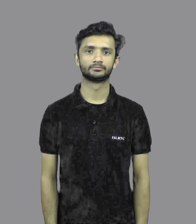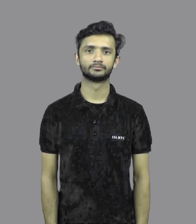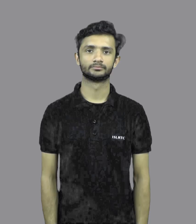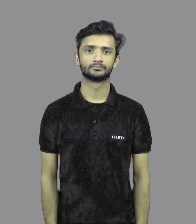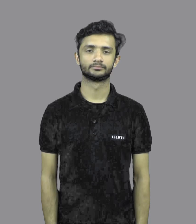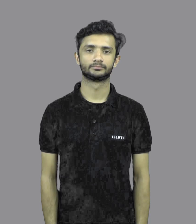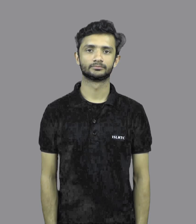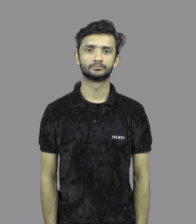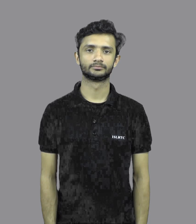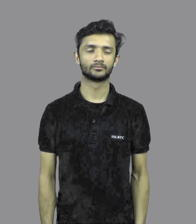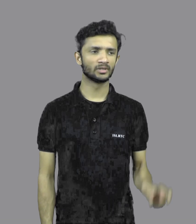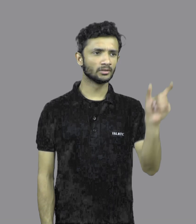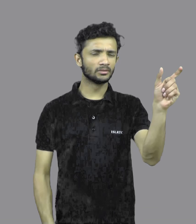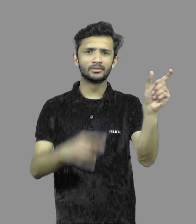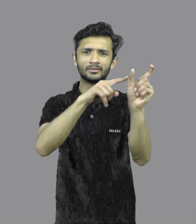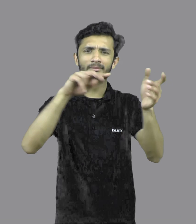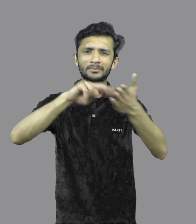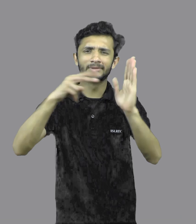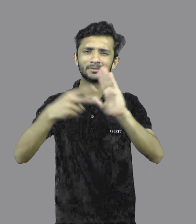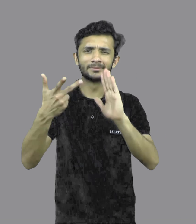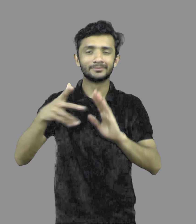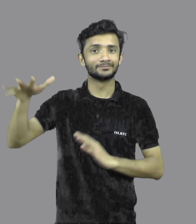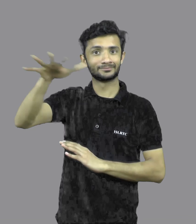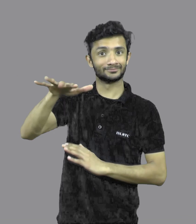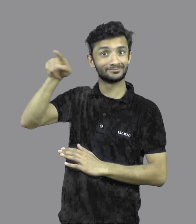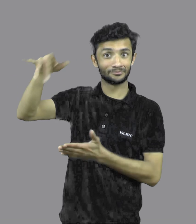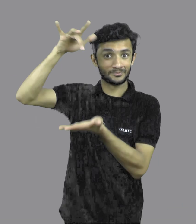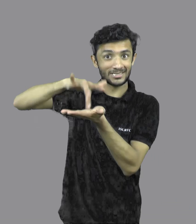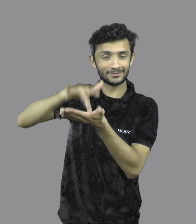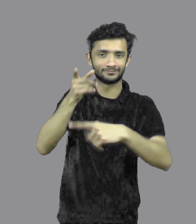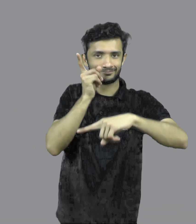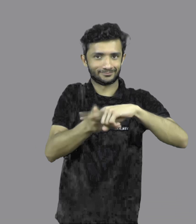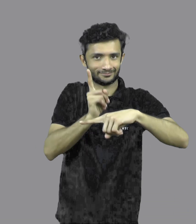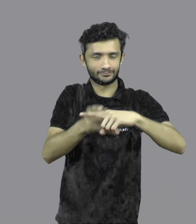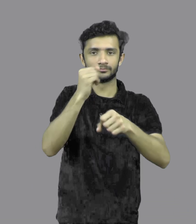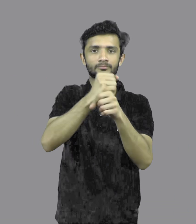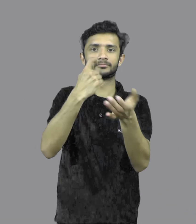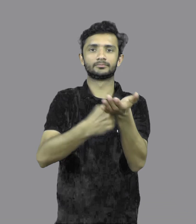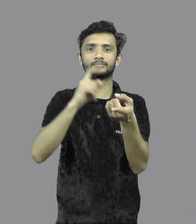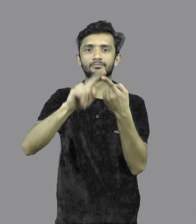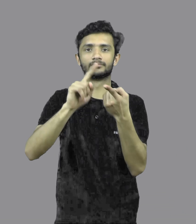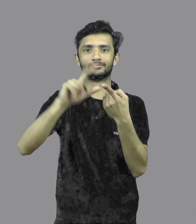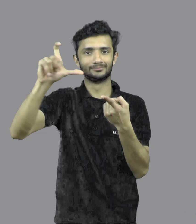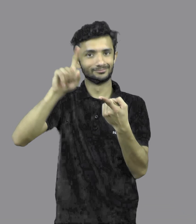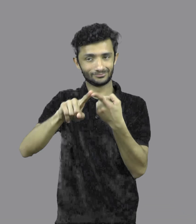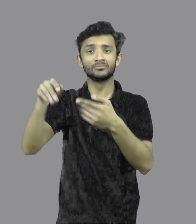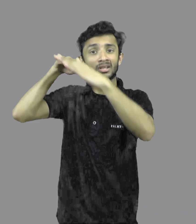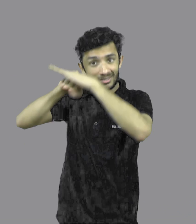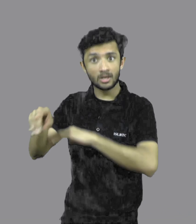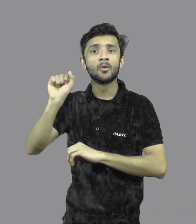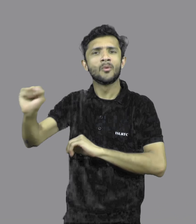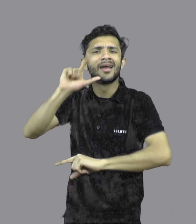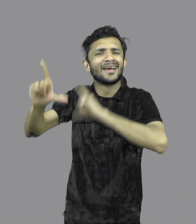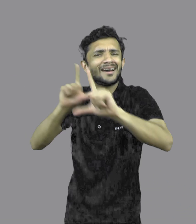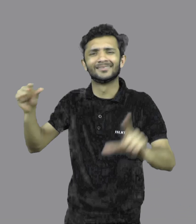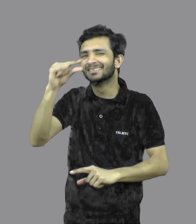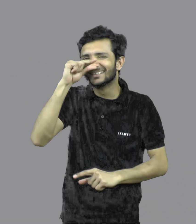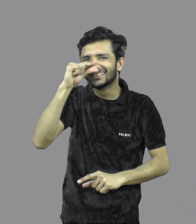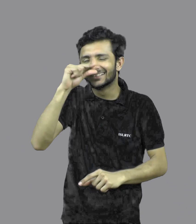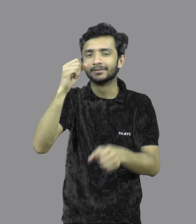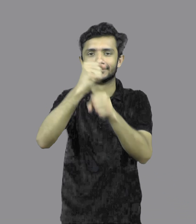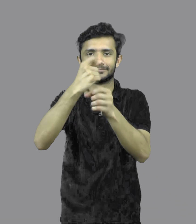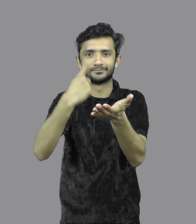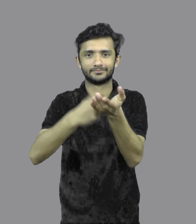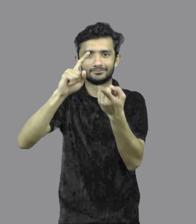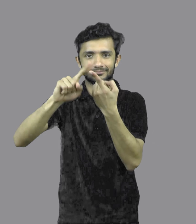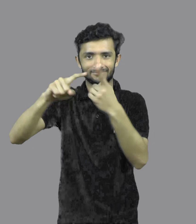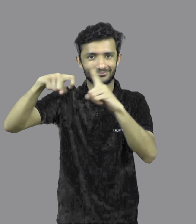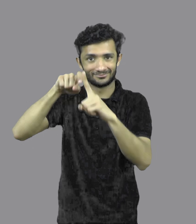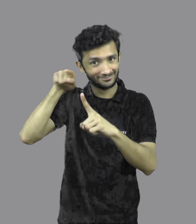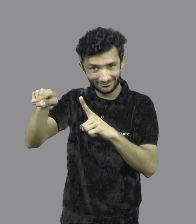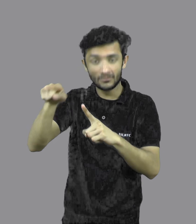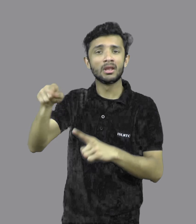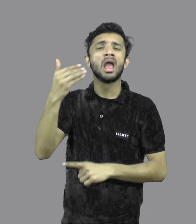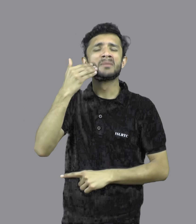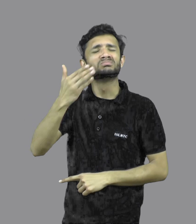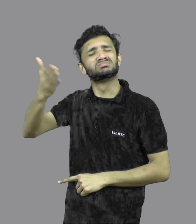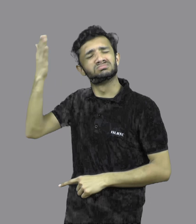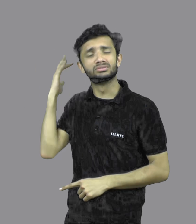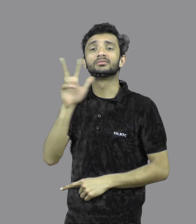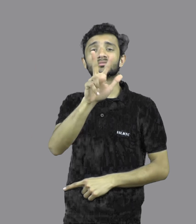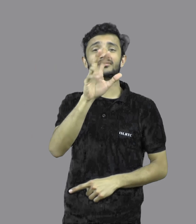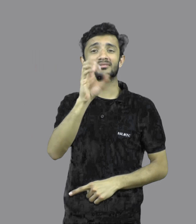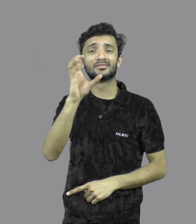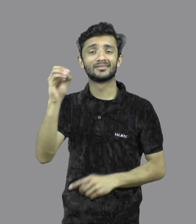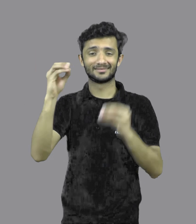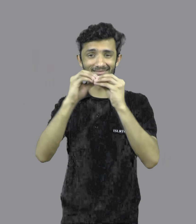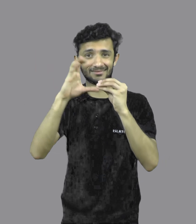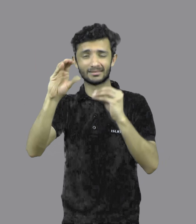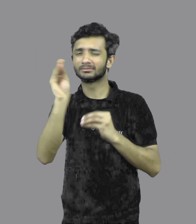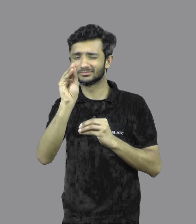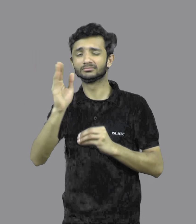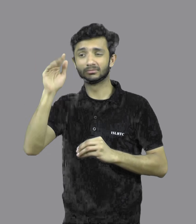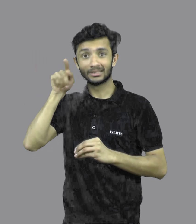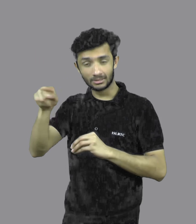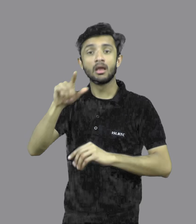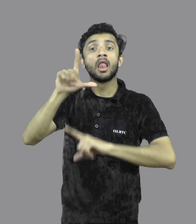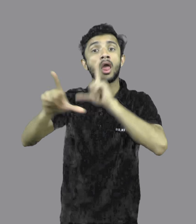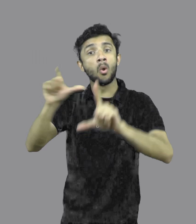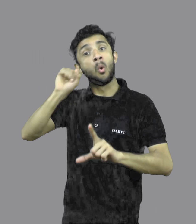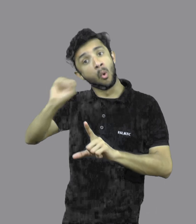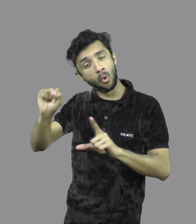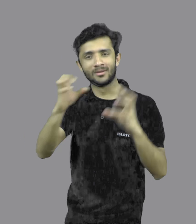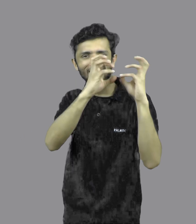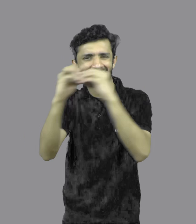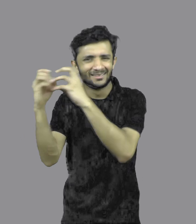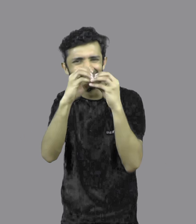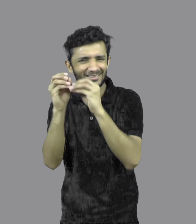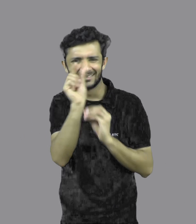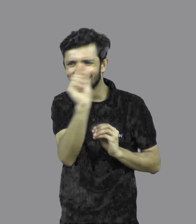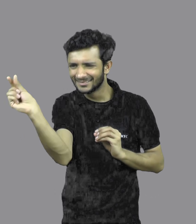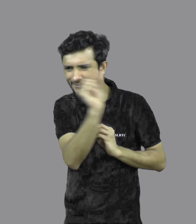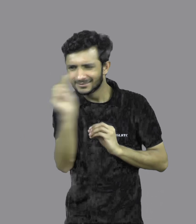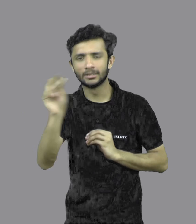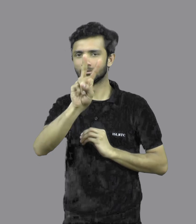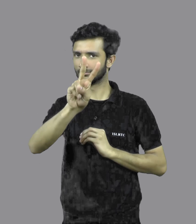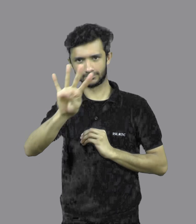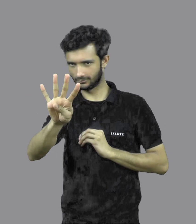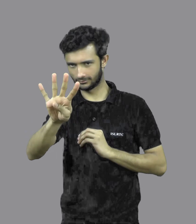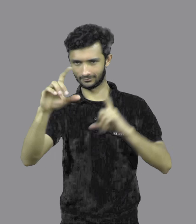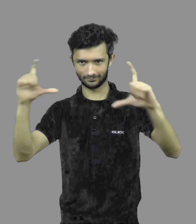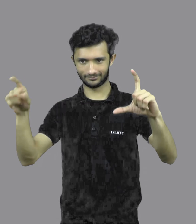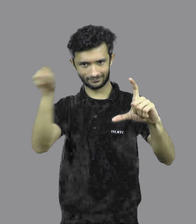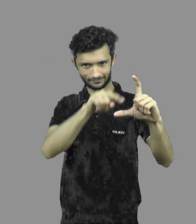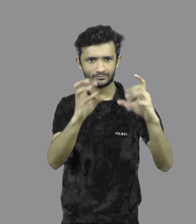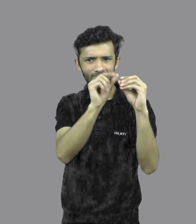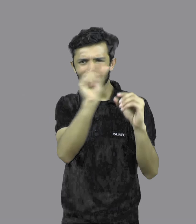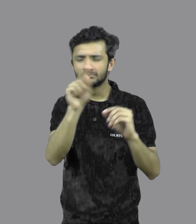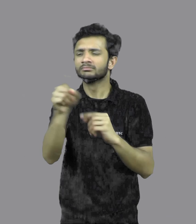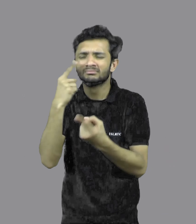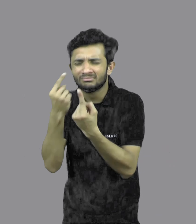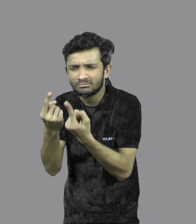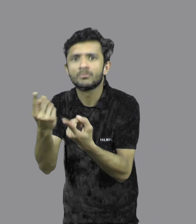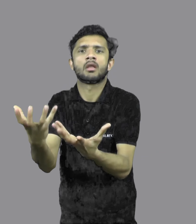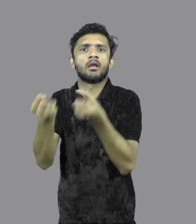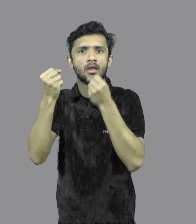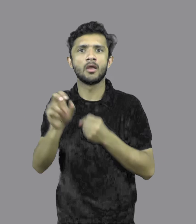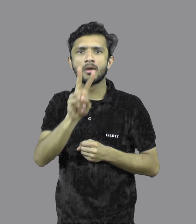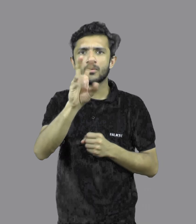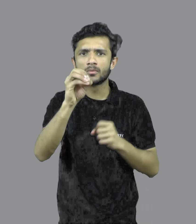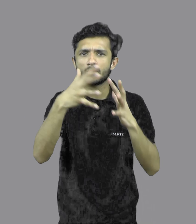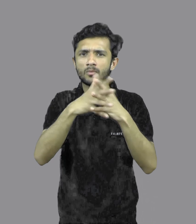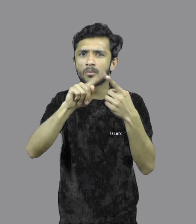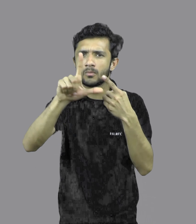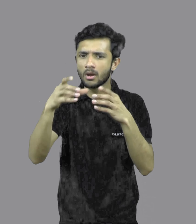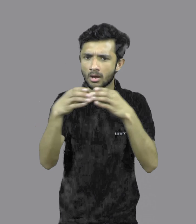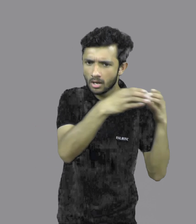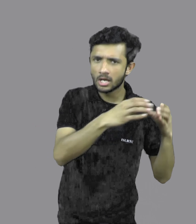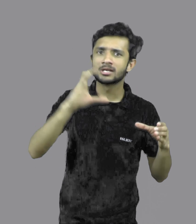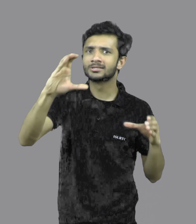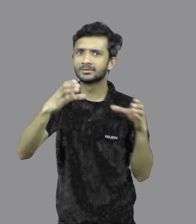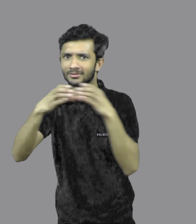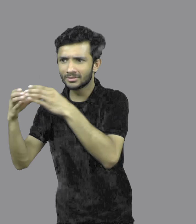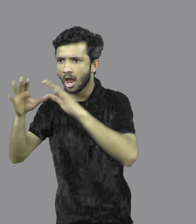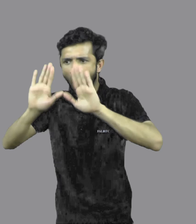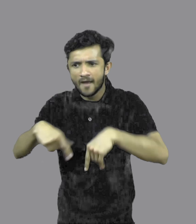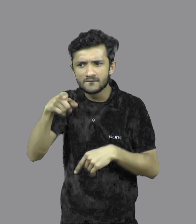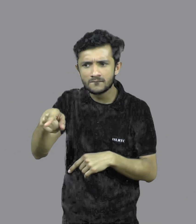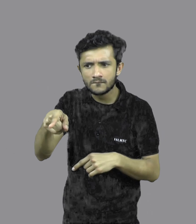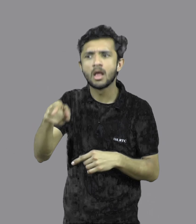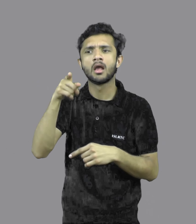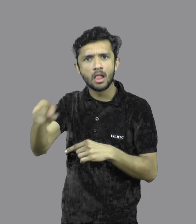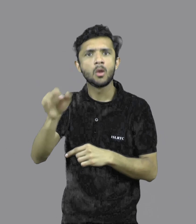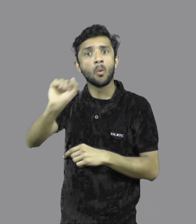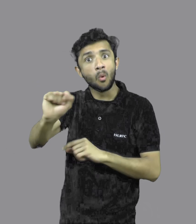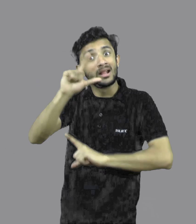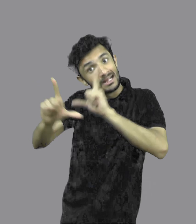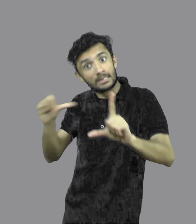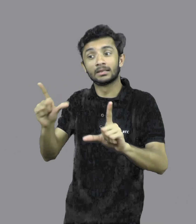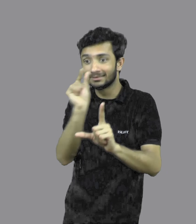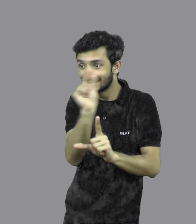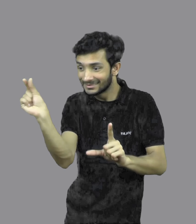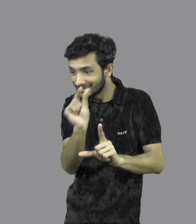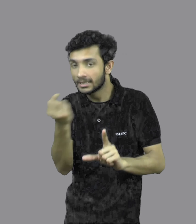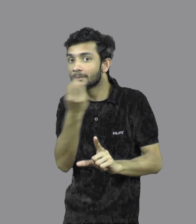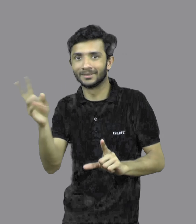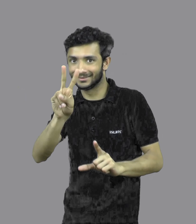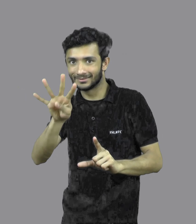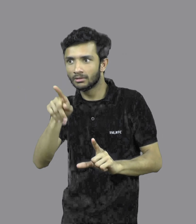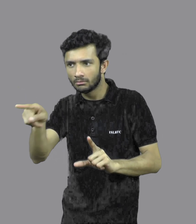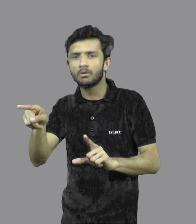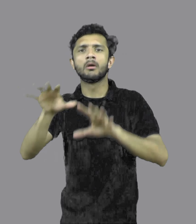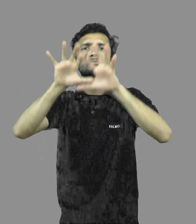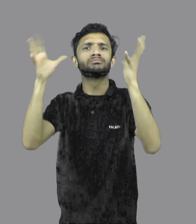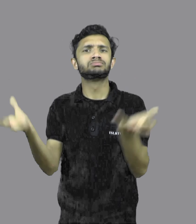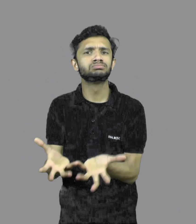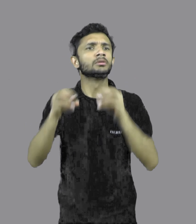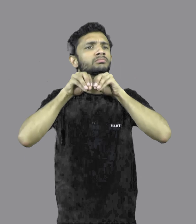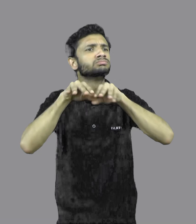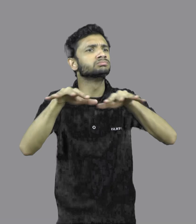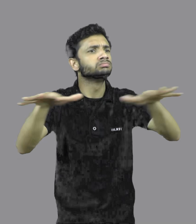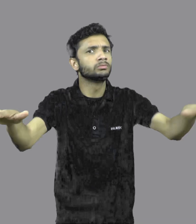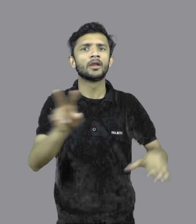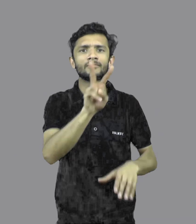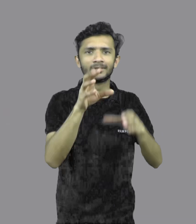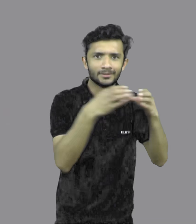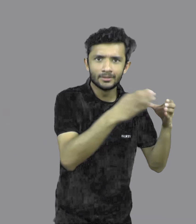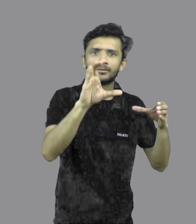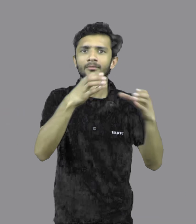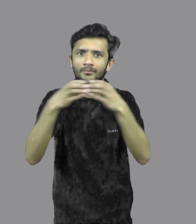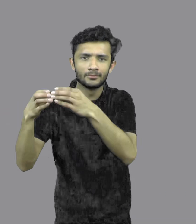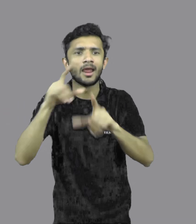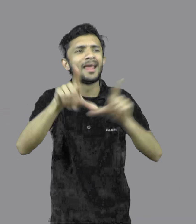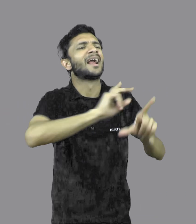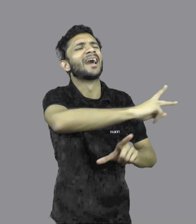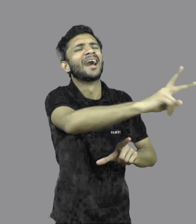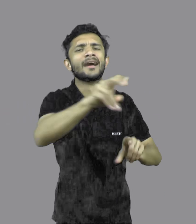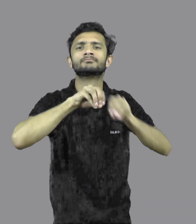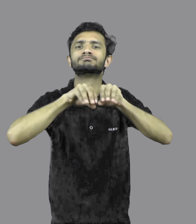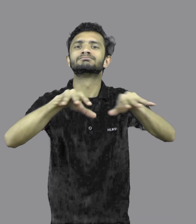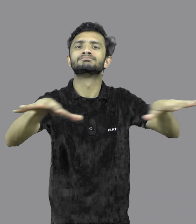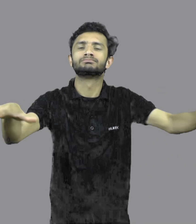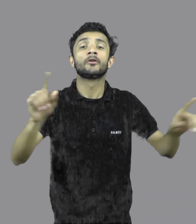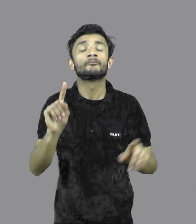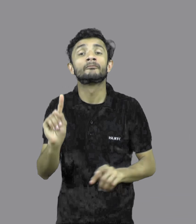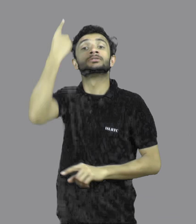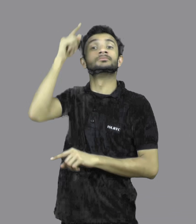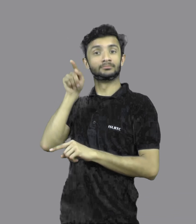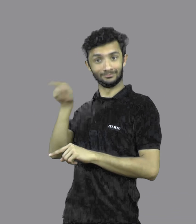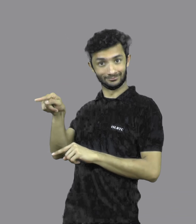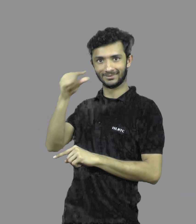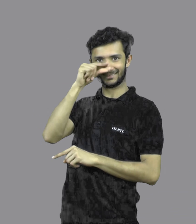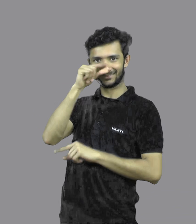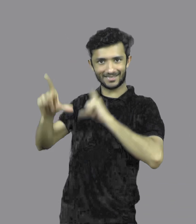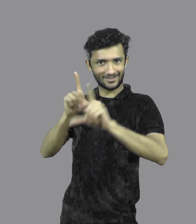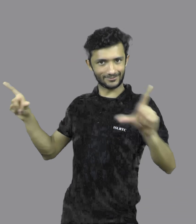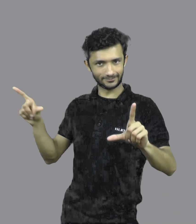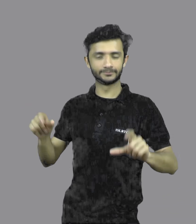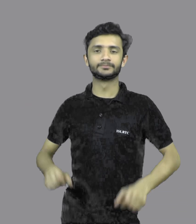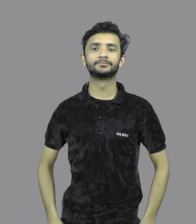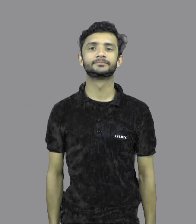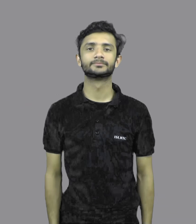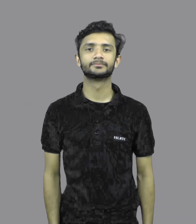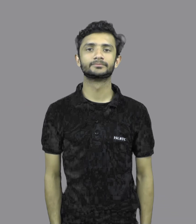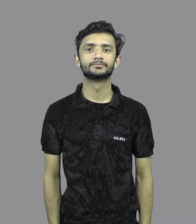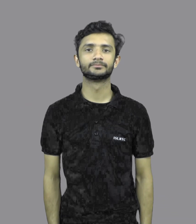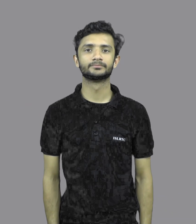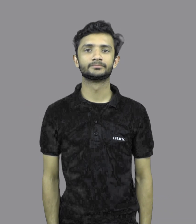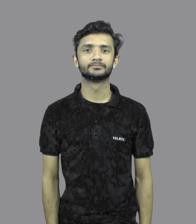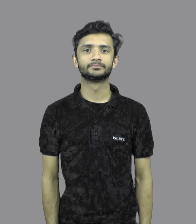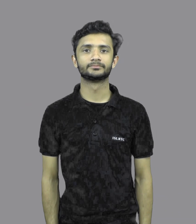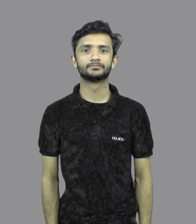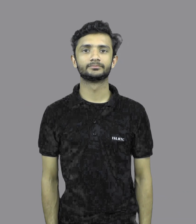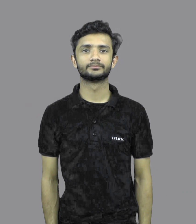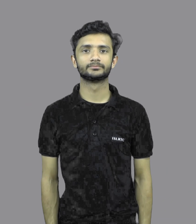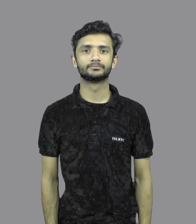Greek Alphabets